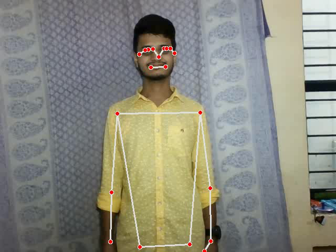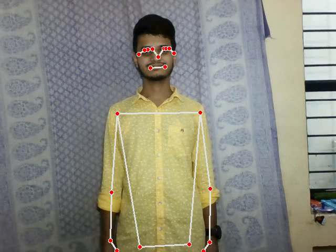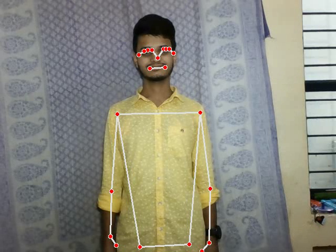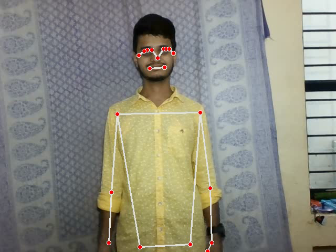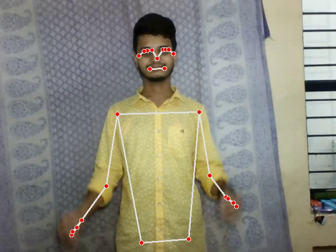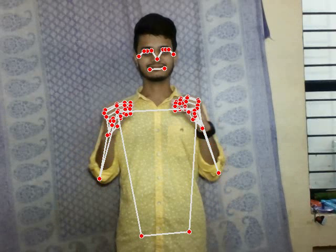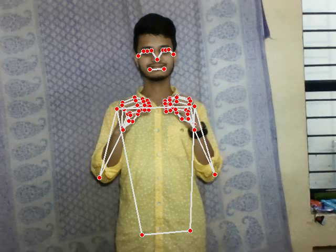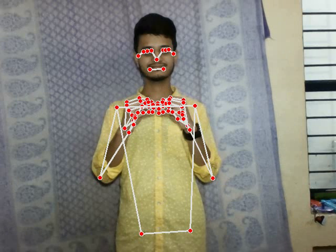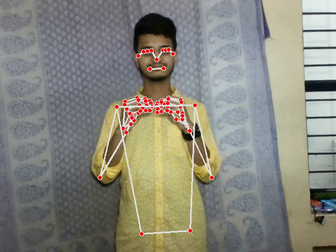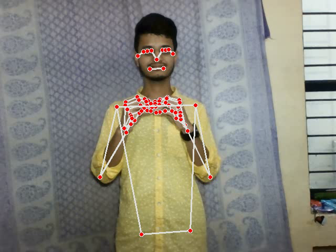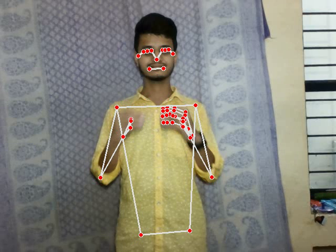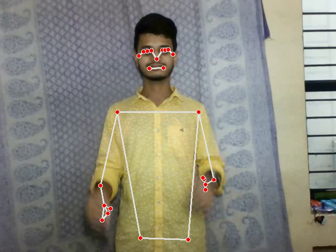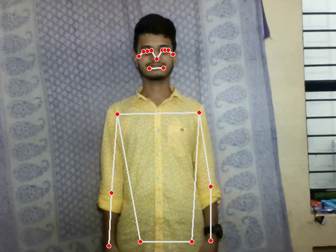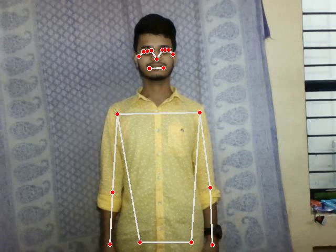more